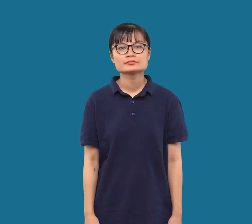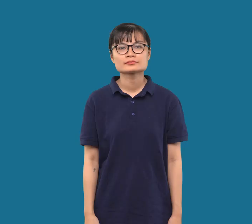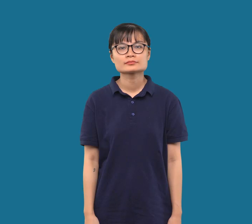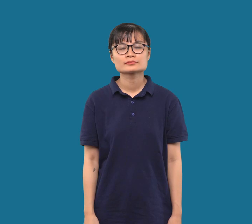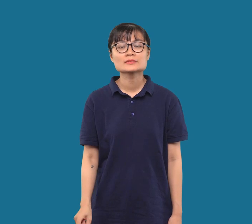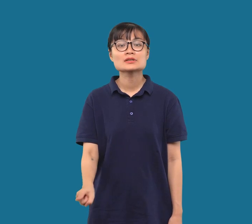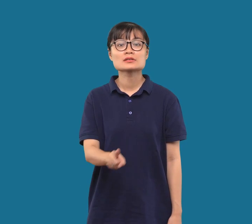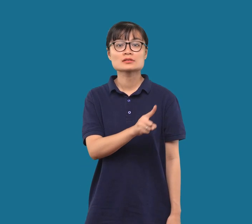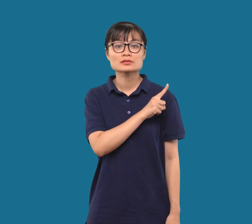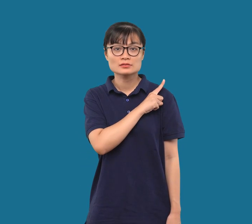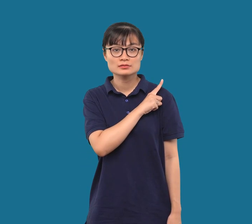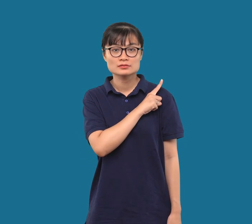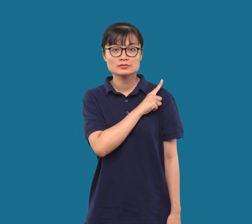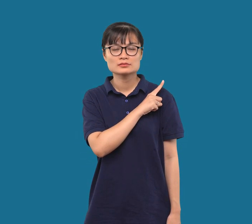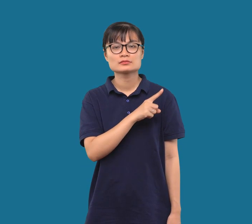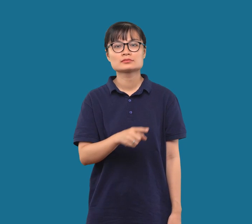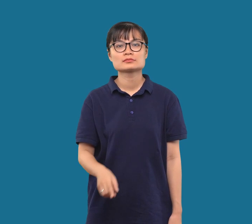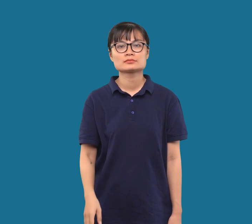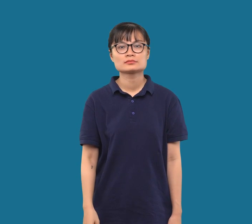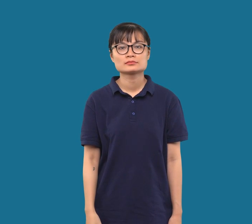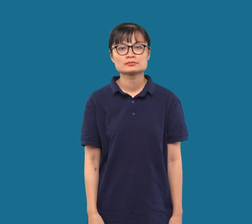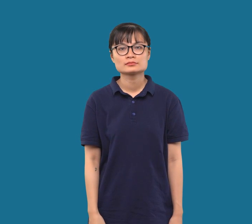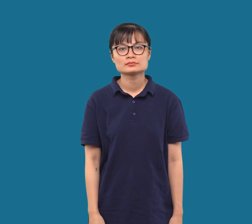tự (tự làm)